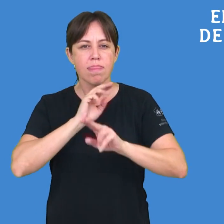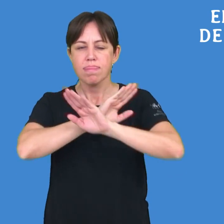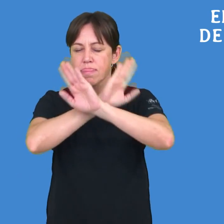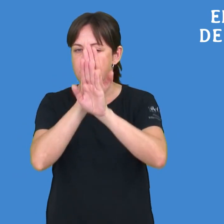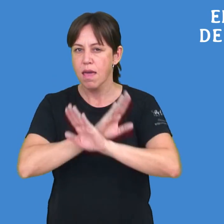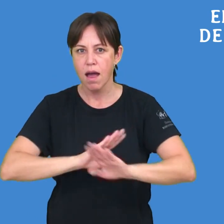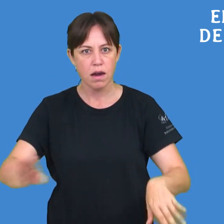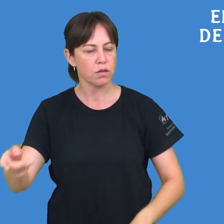resultado